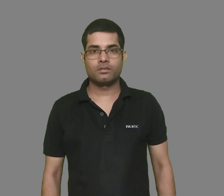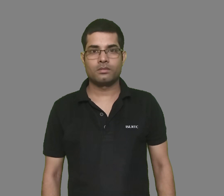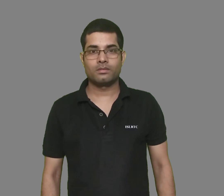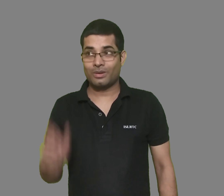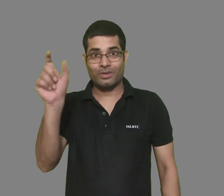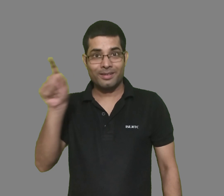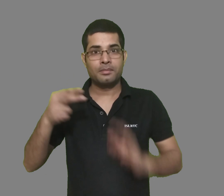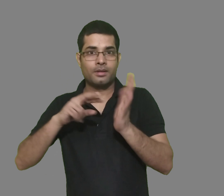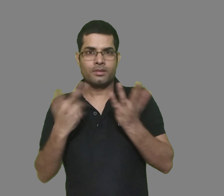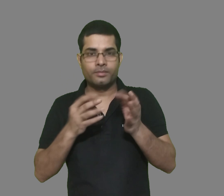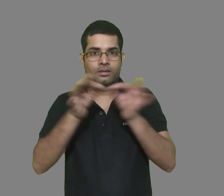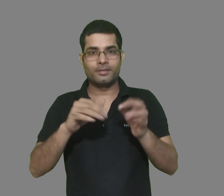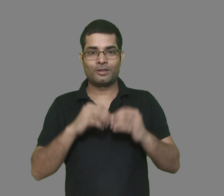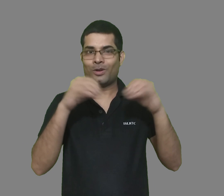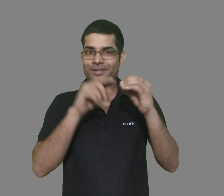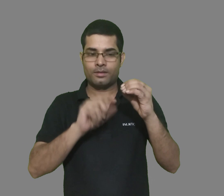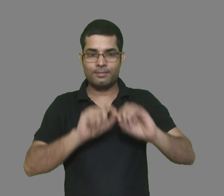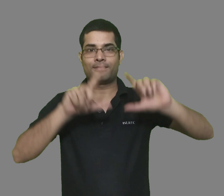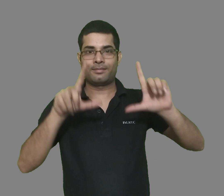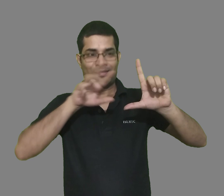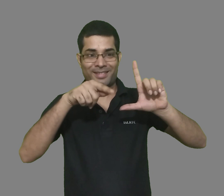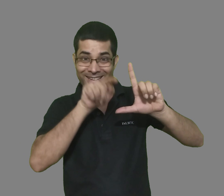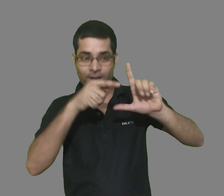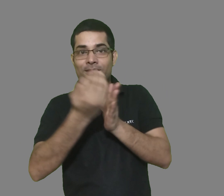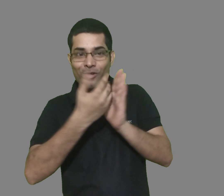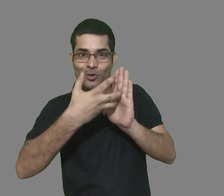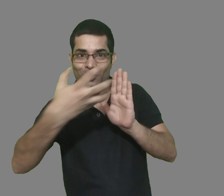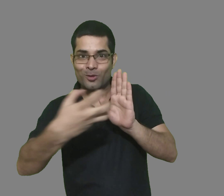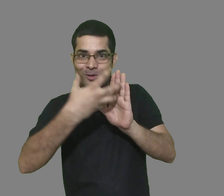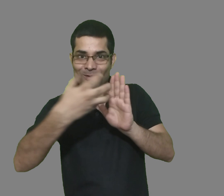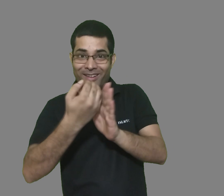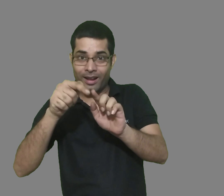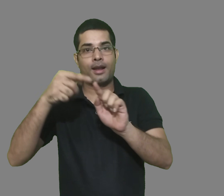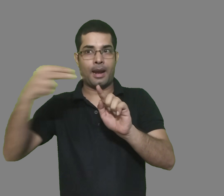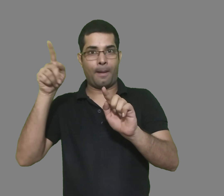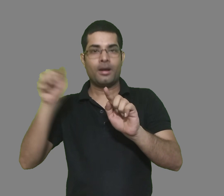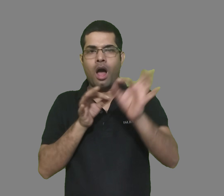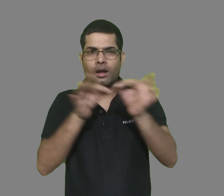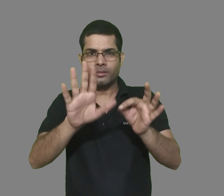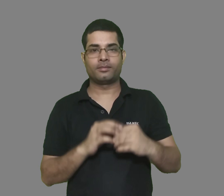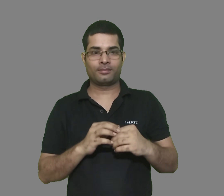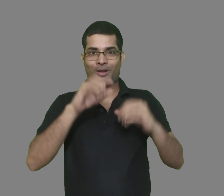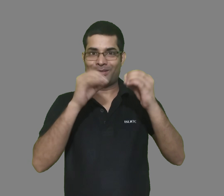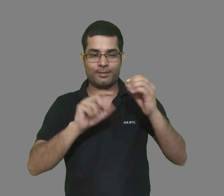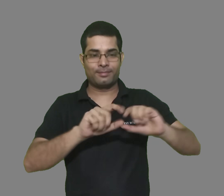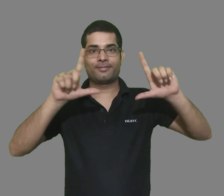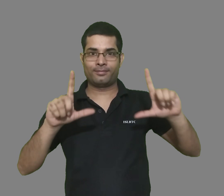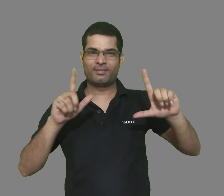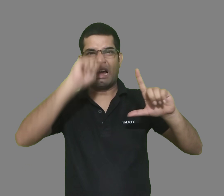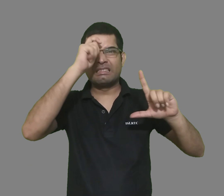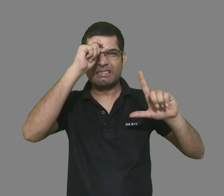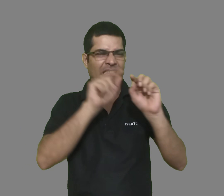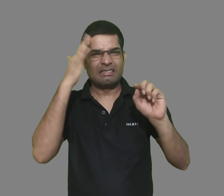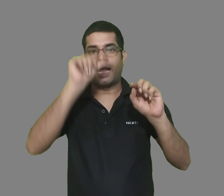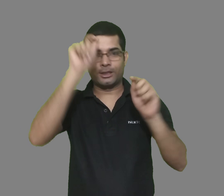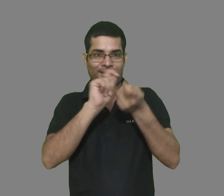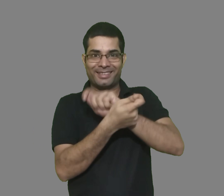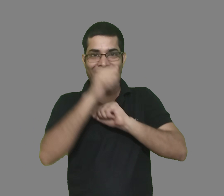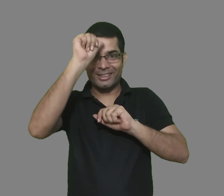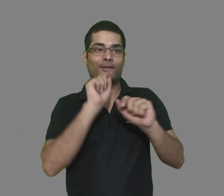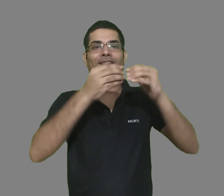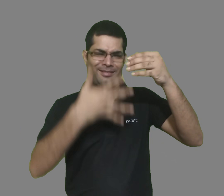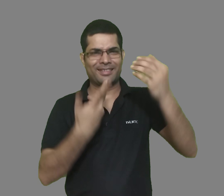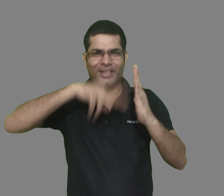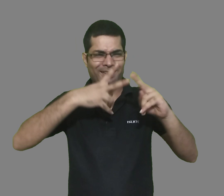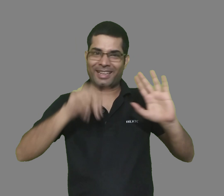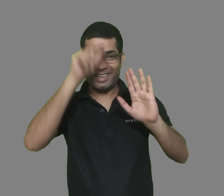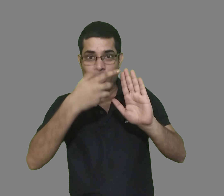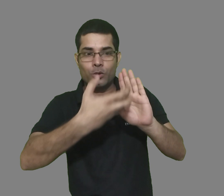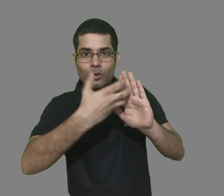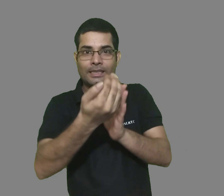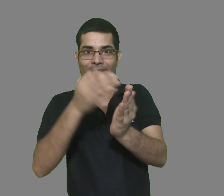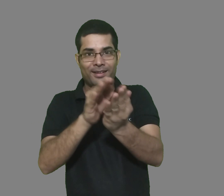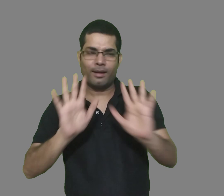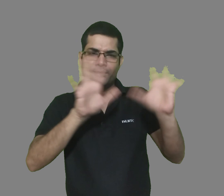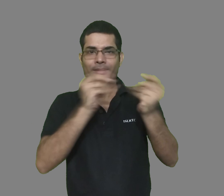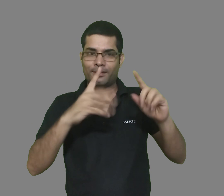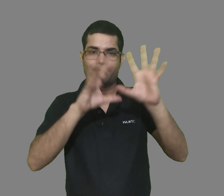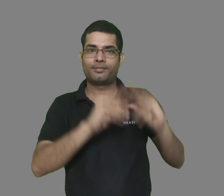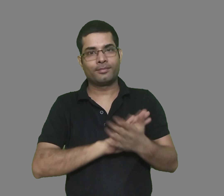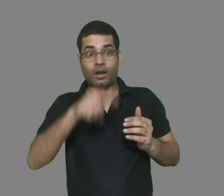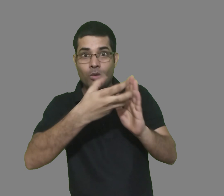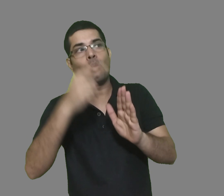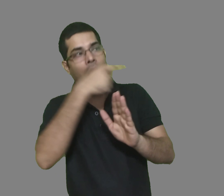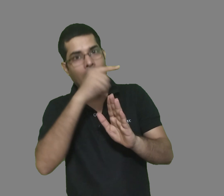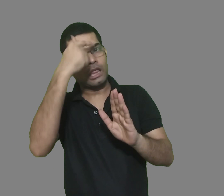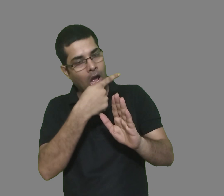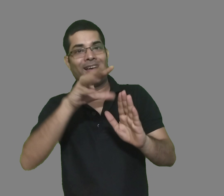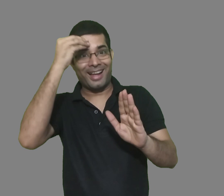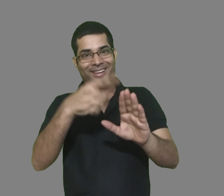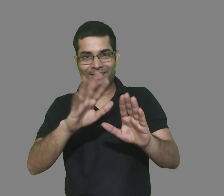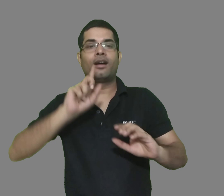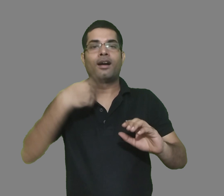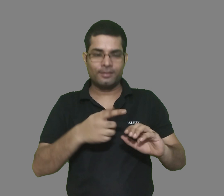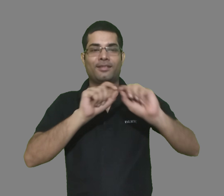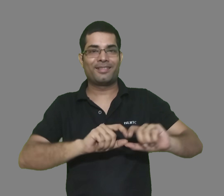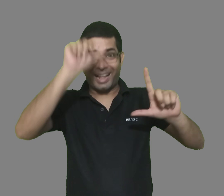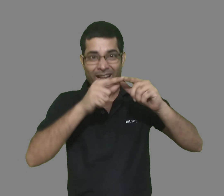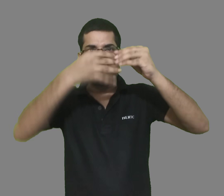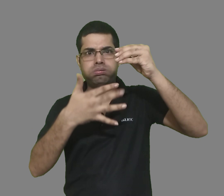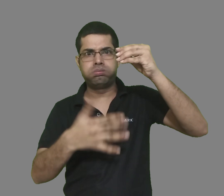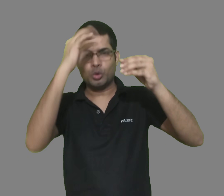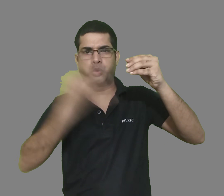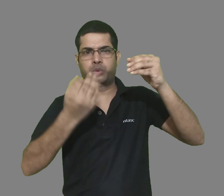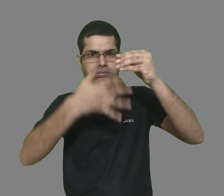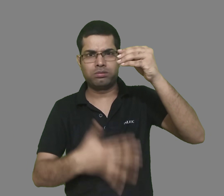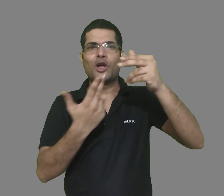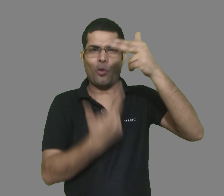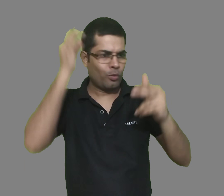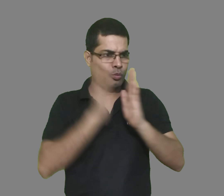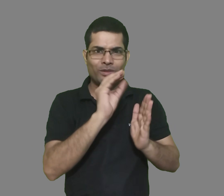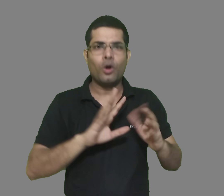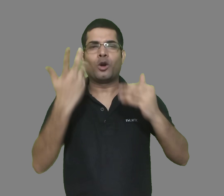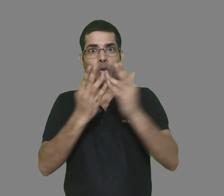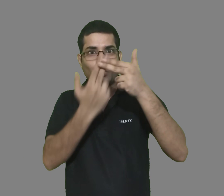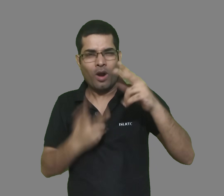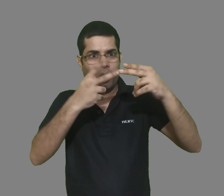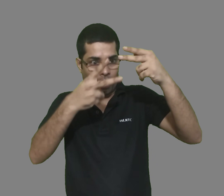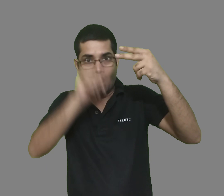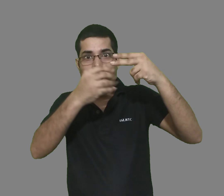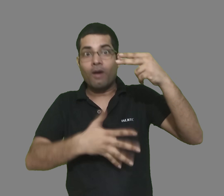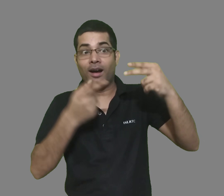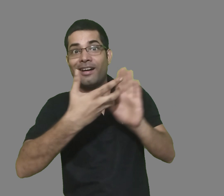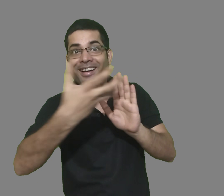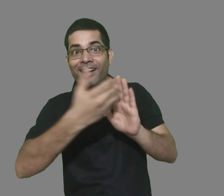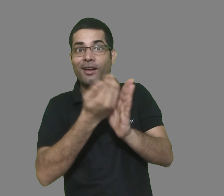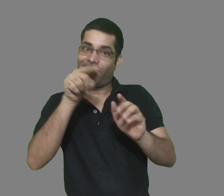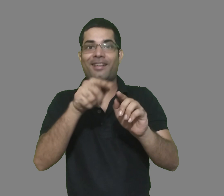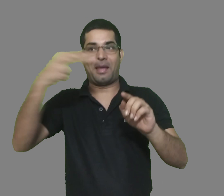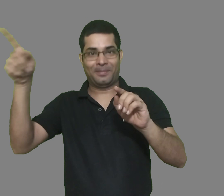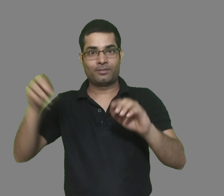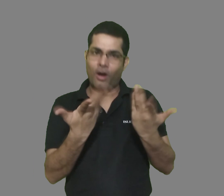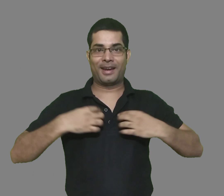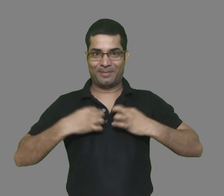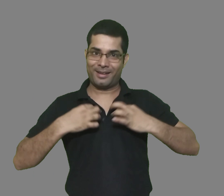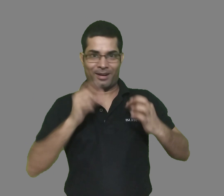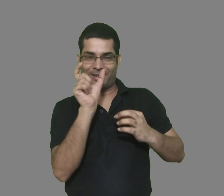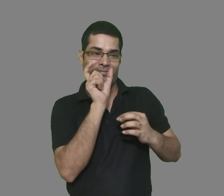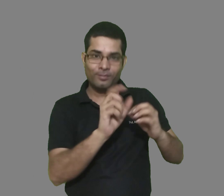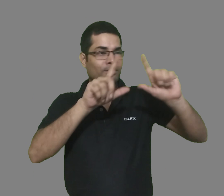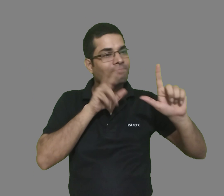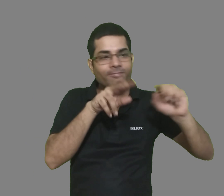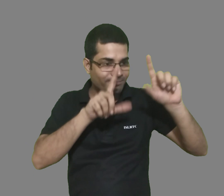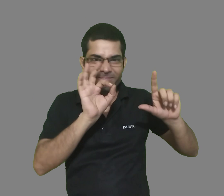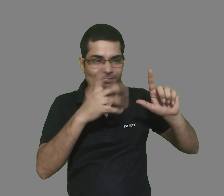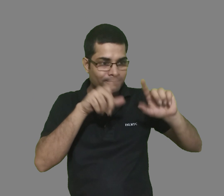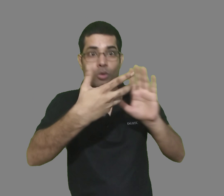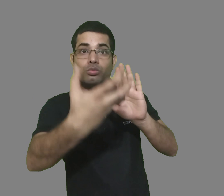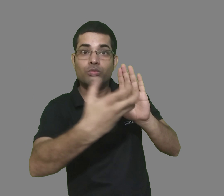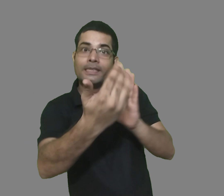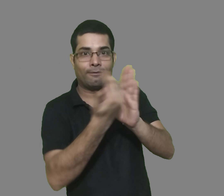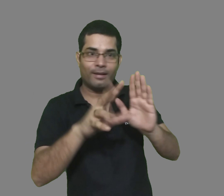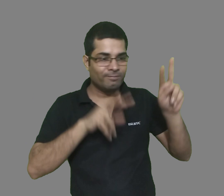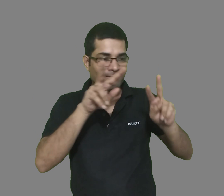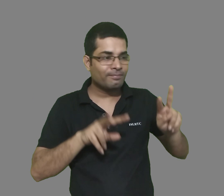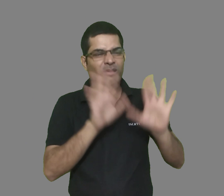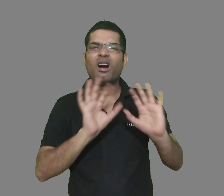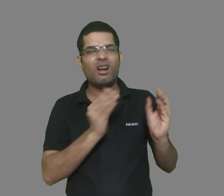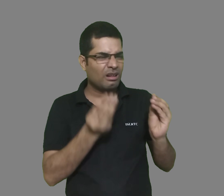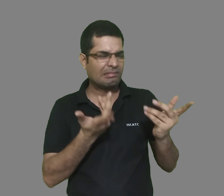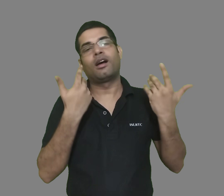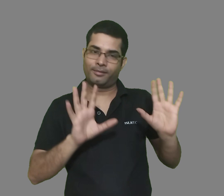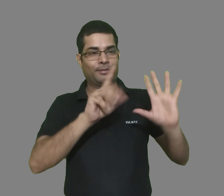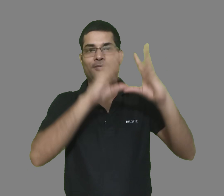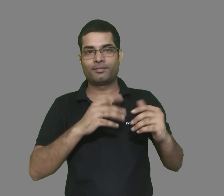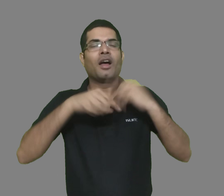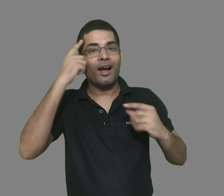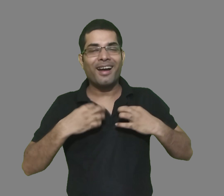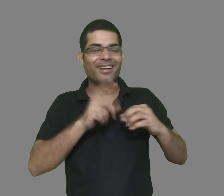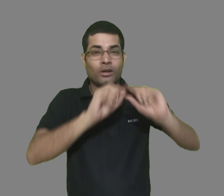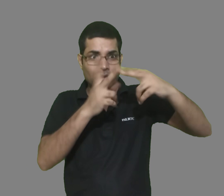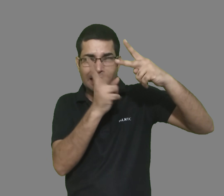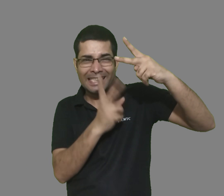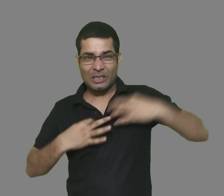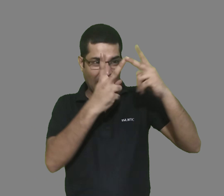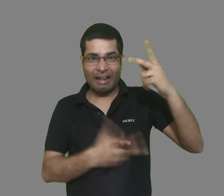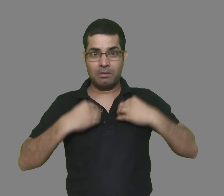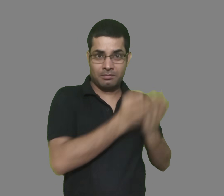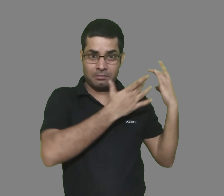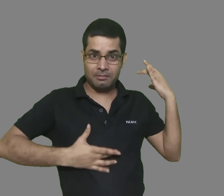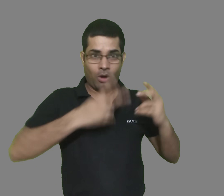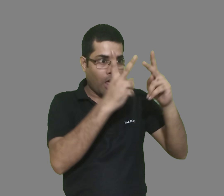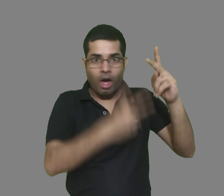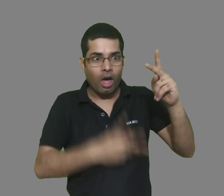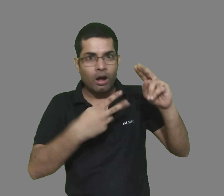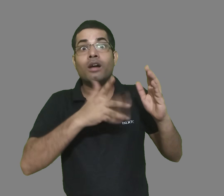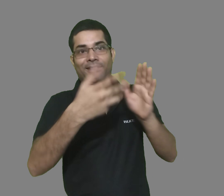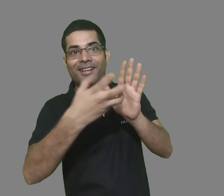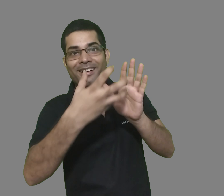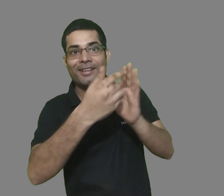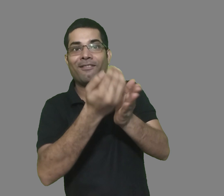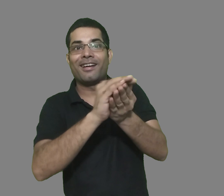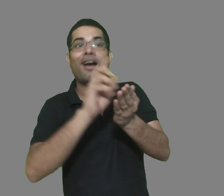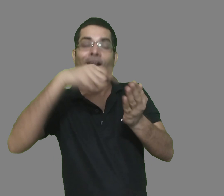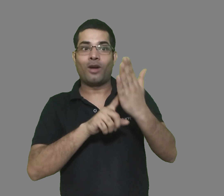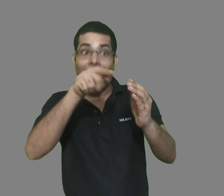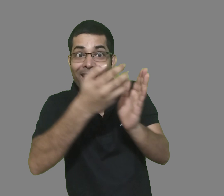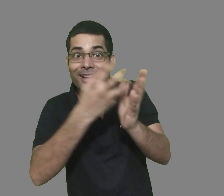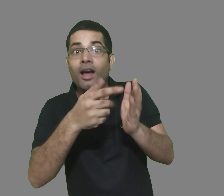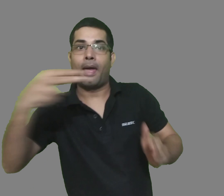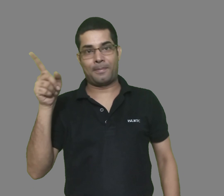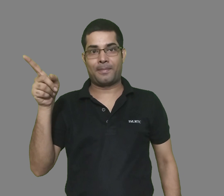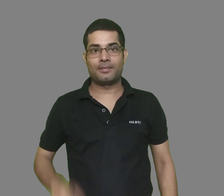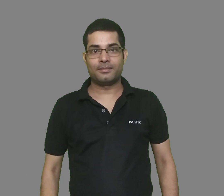Cookies